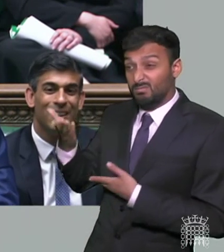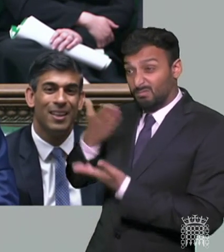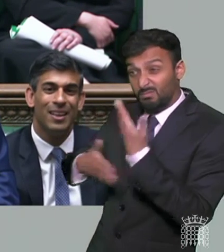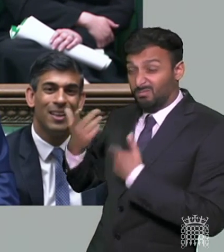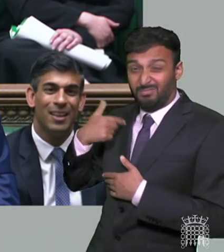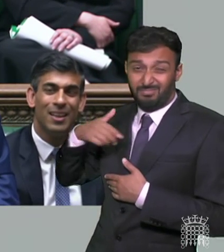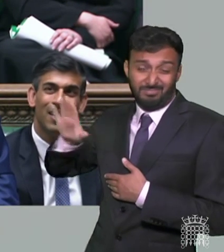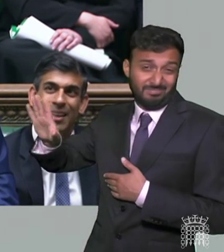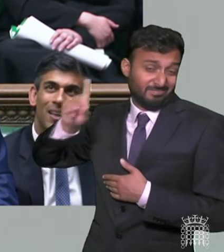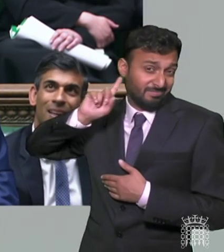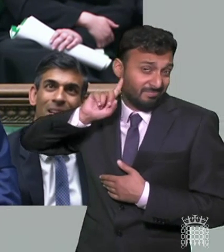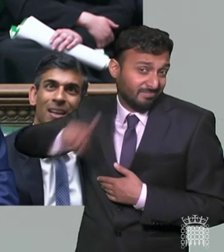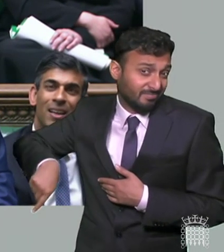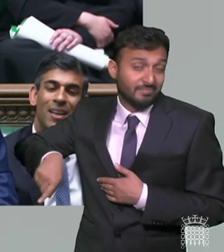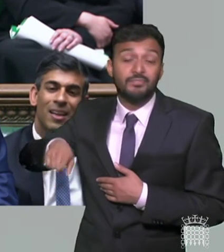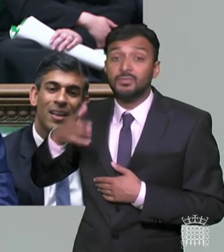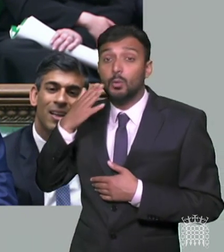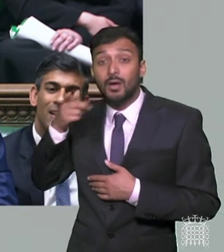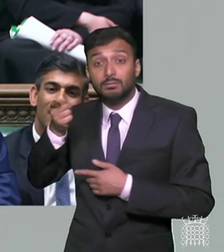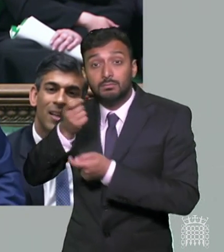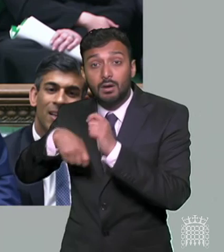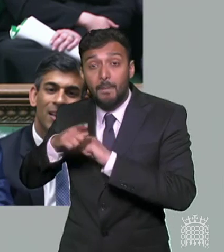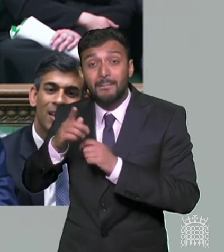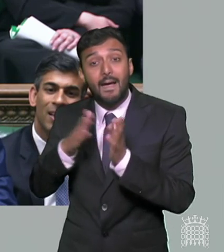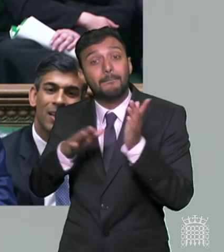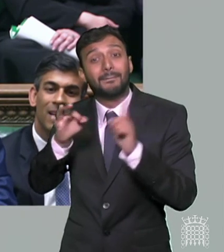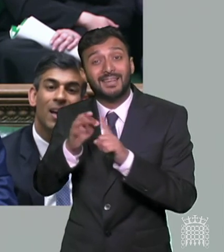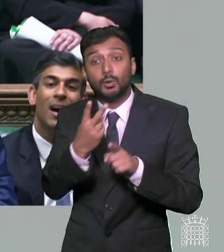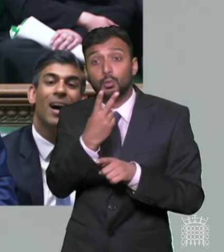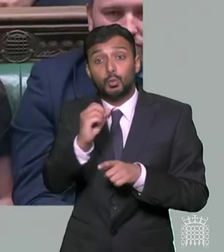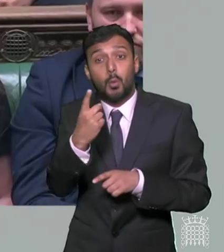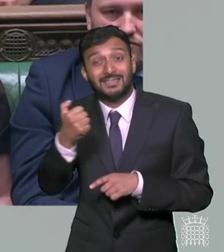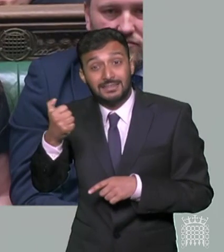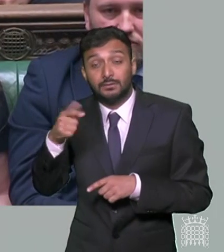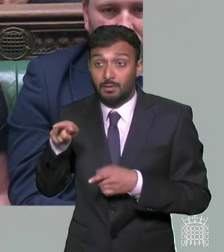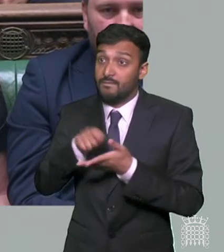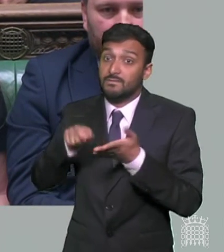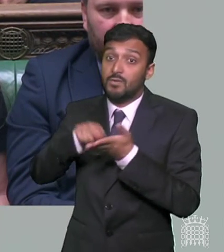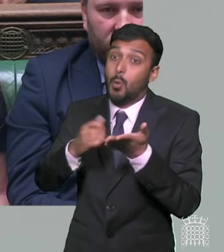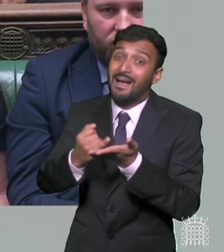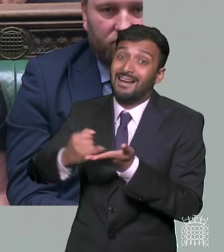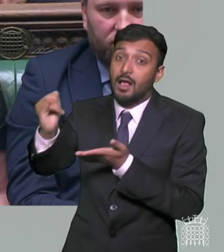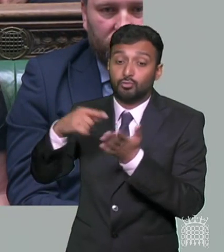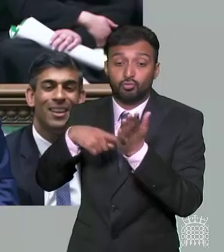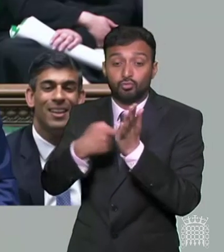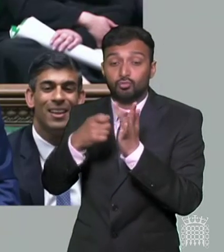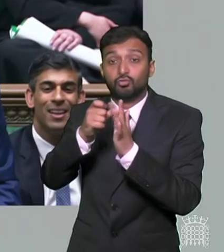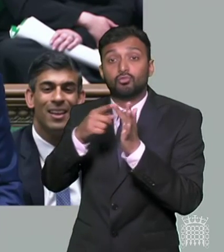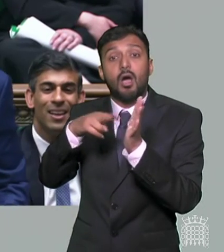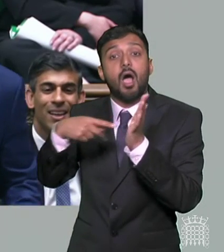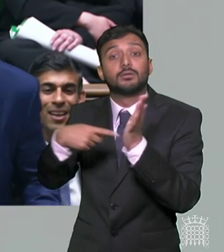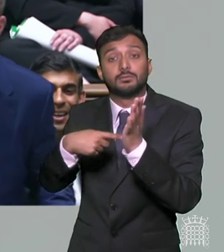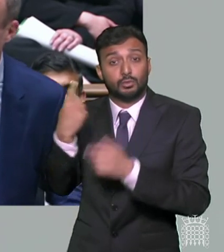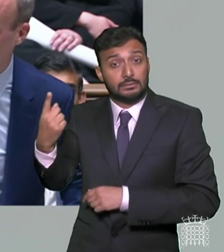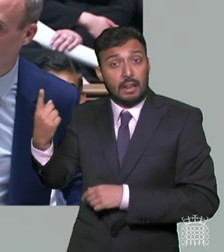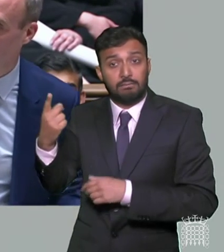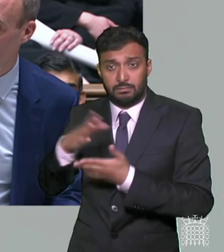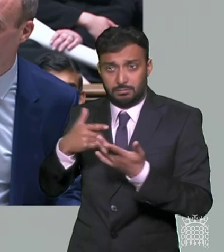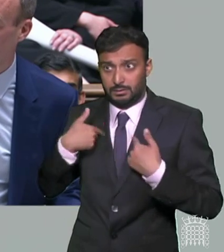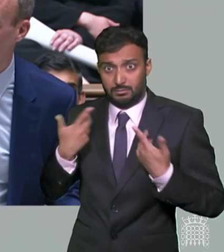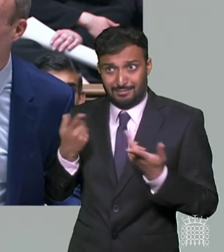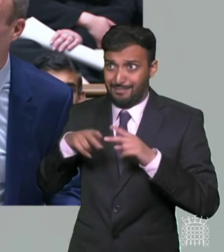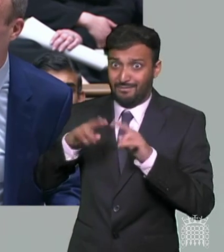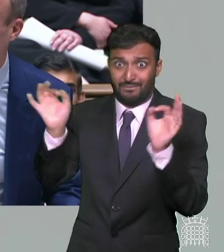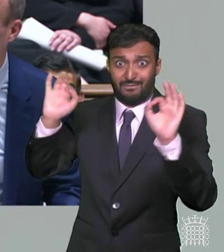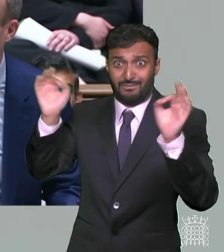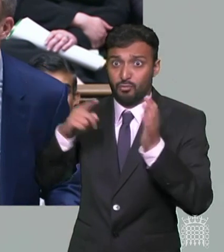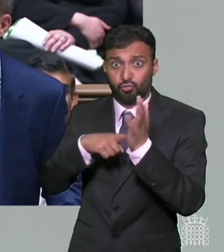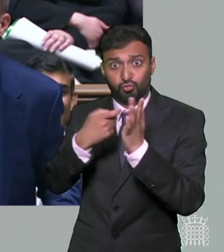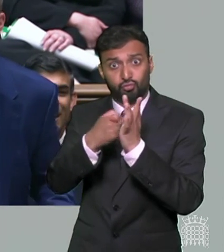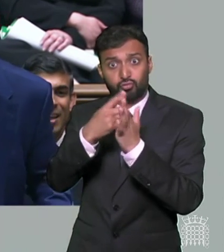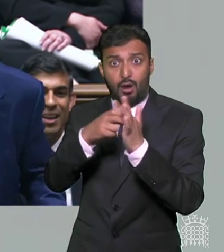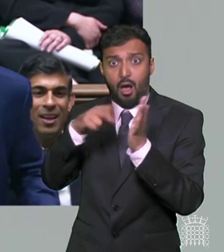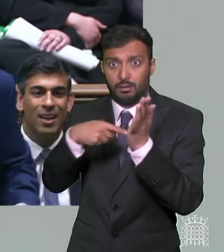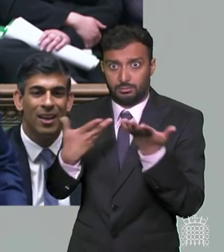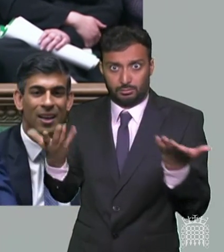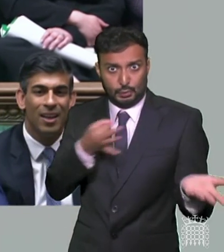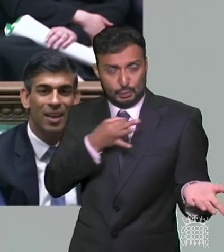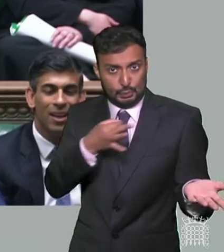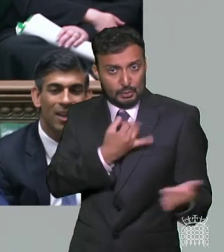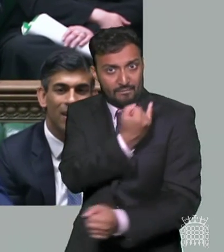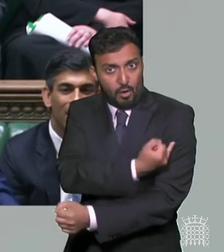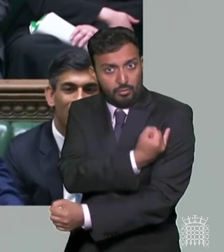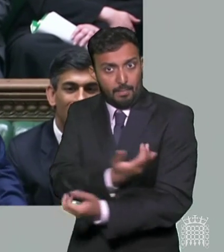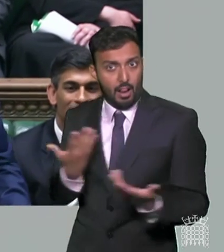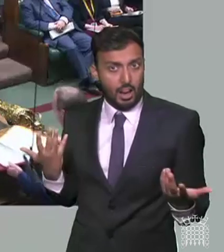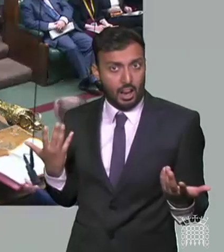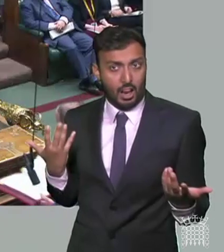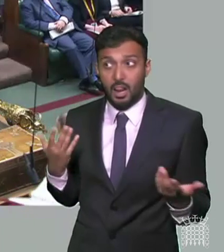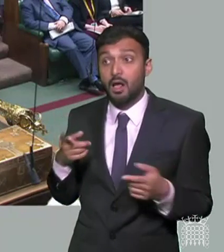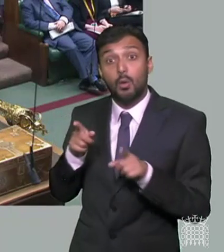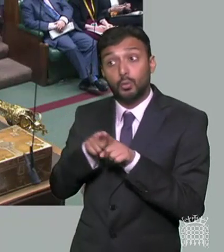The first thing she did when she became an MP in 2016 was to vote against Trident, leaving us exposed, and she campaigned for the right honourable Member for Islington North , who would take us out of NATO, to be Prime Minister.